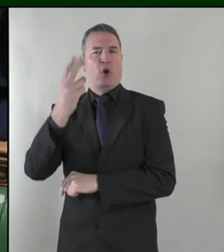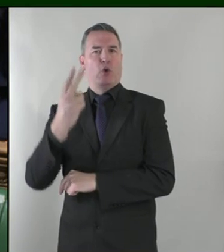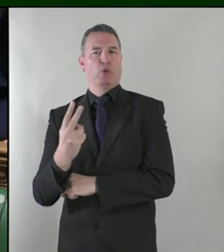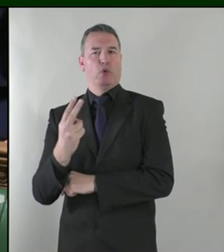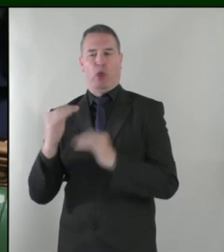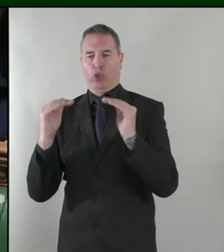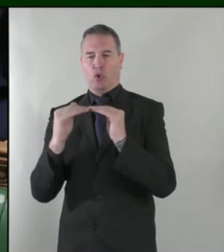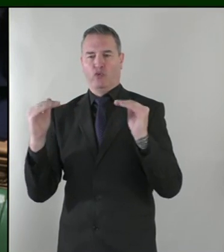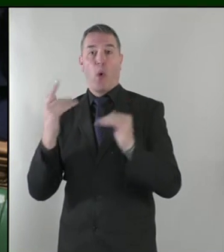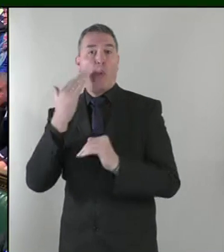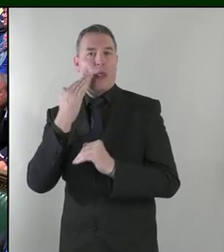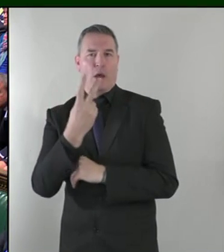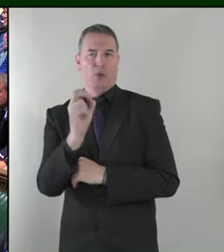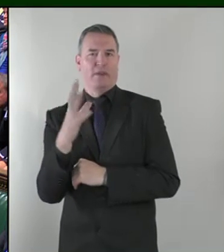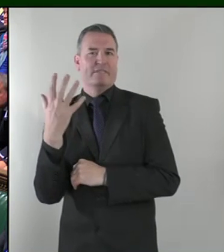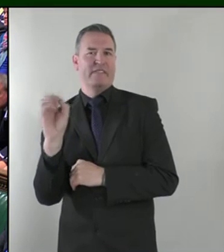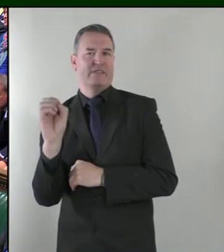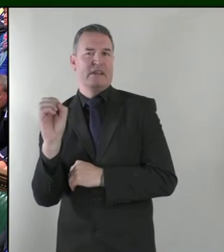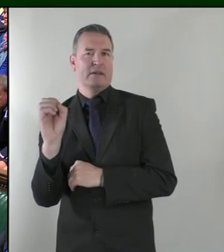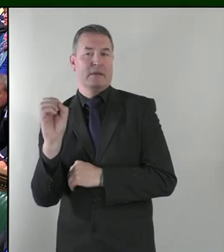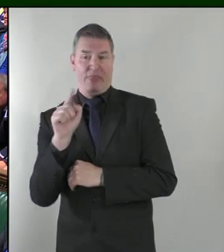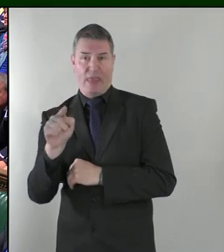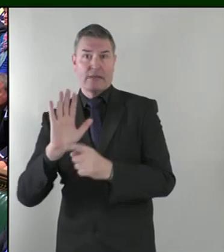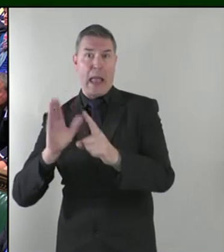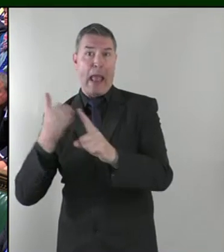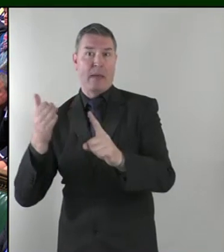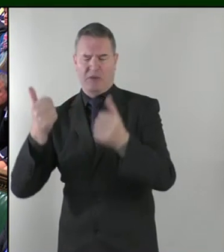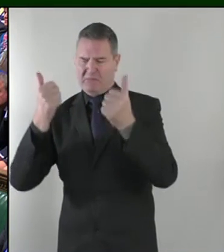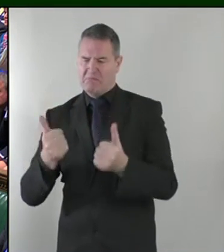It is an absolutely fantastic thing.